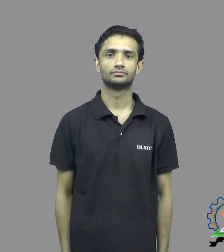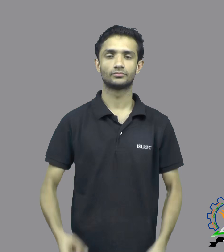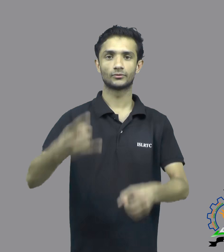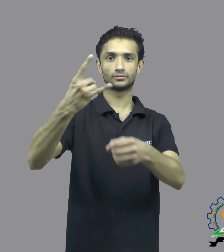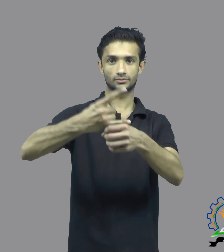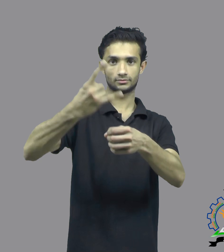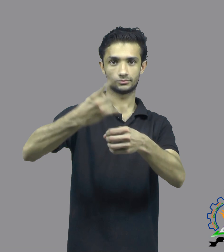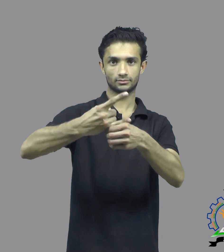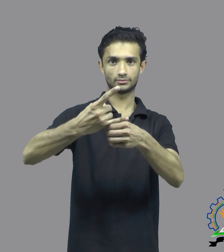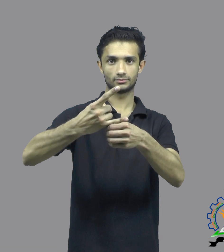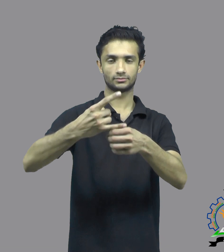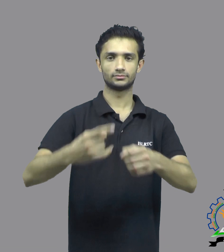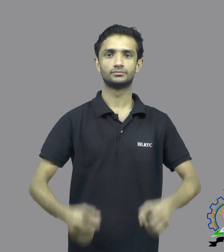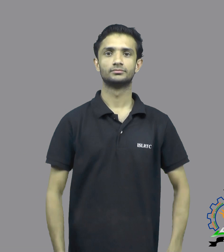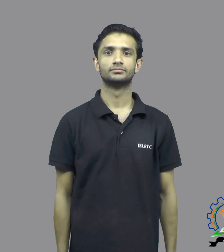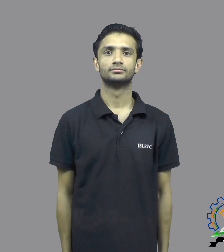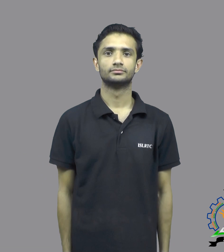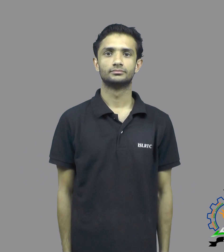Wine